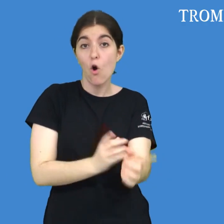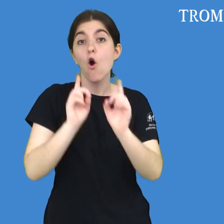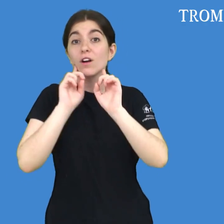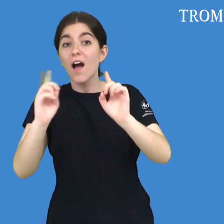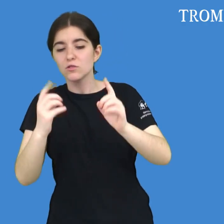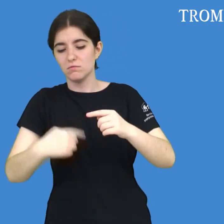caso